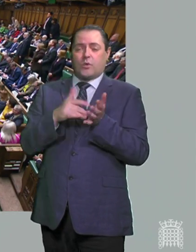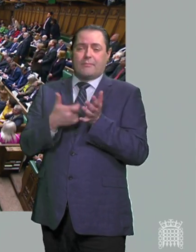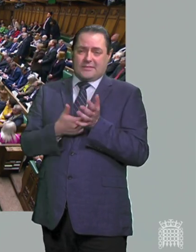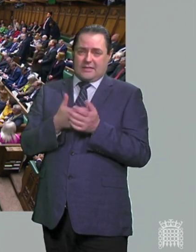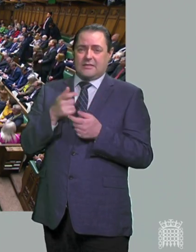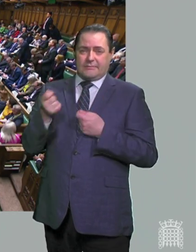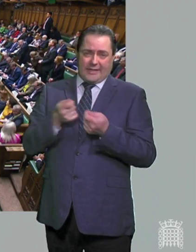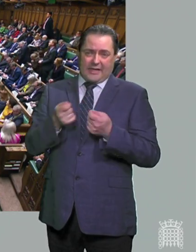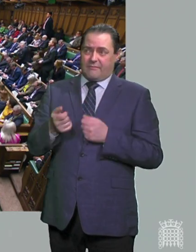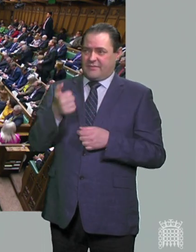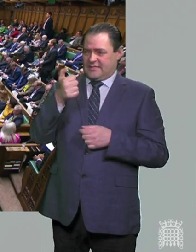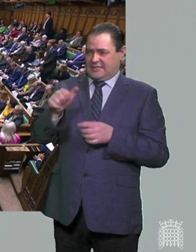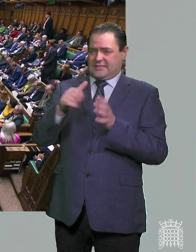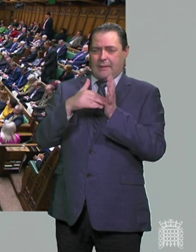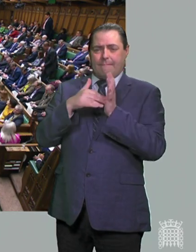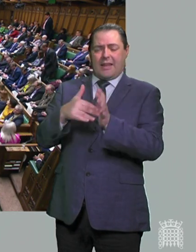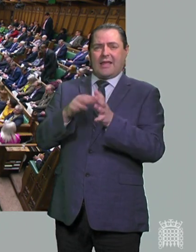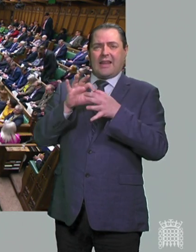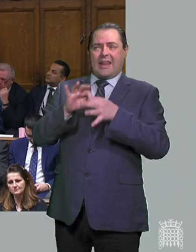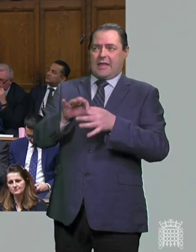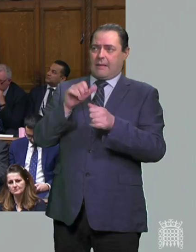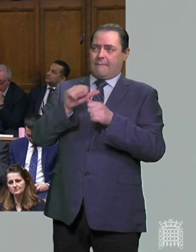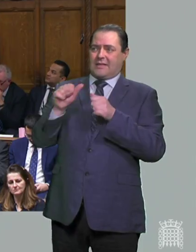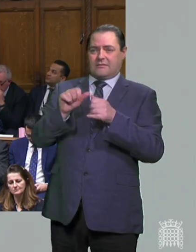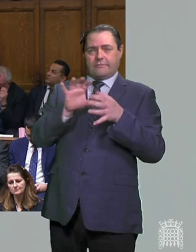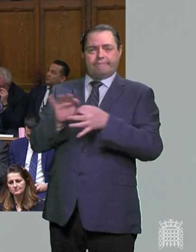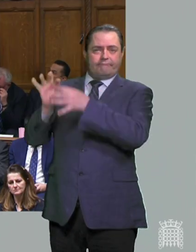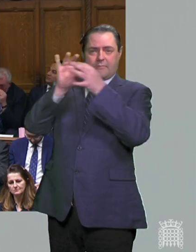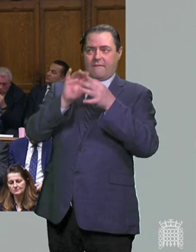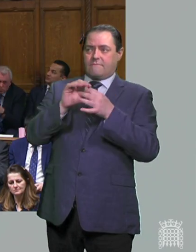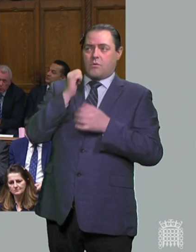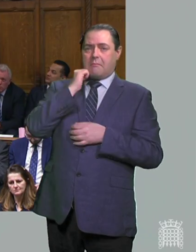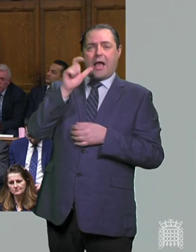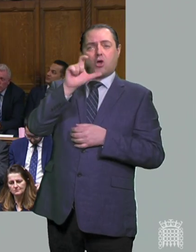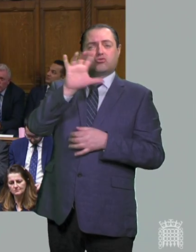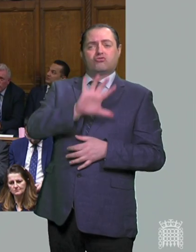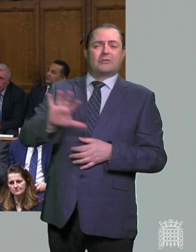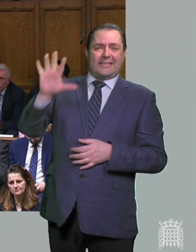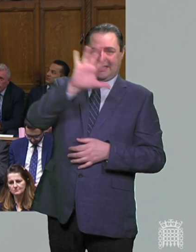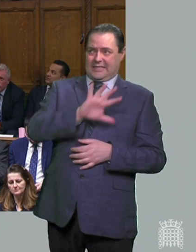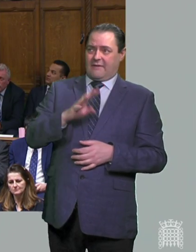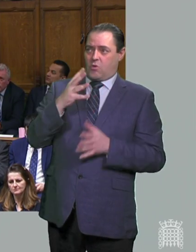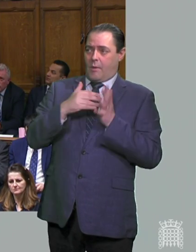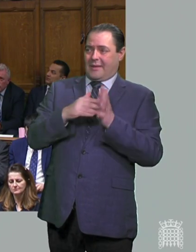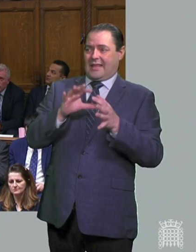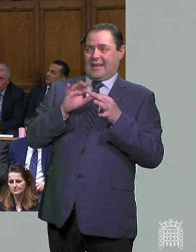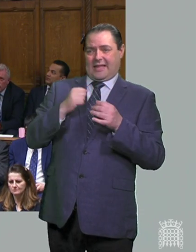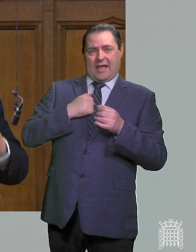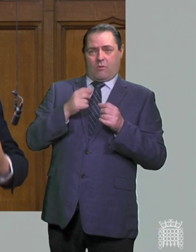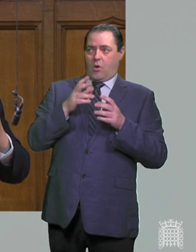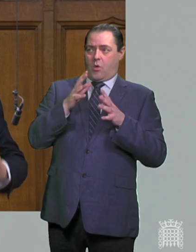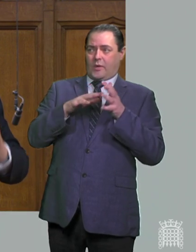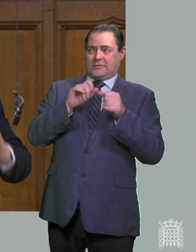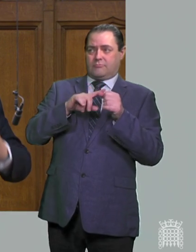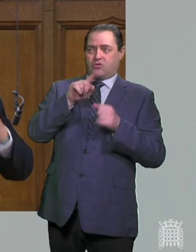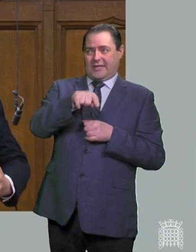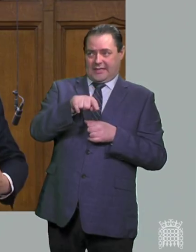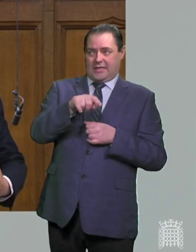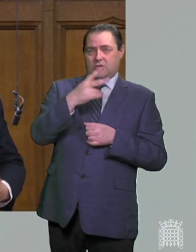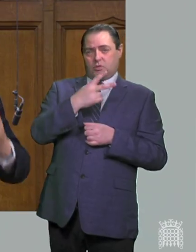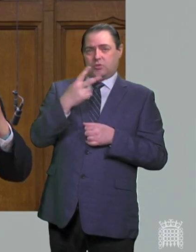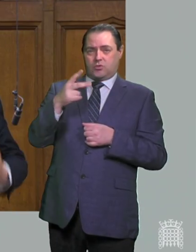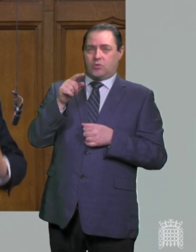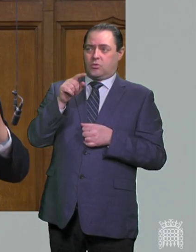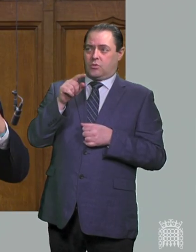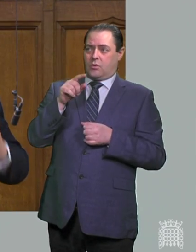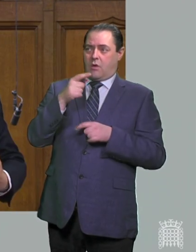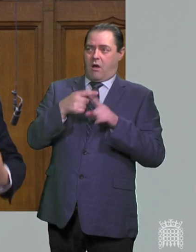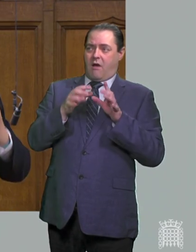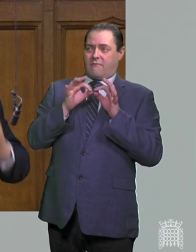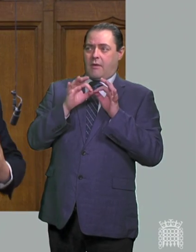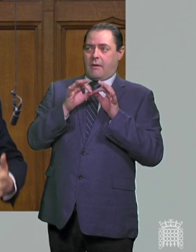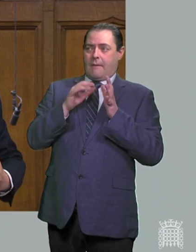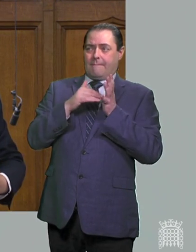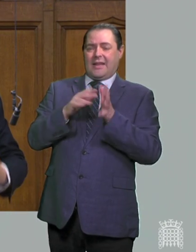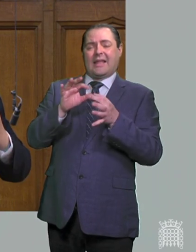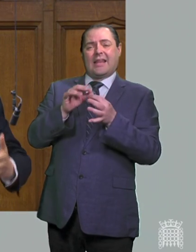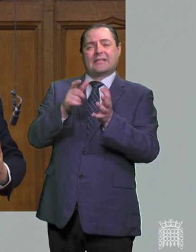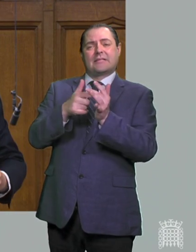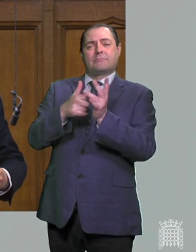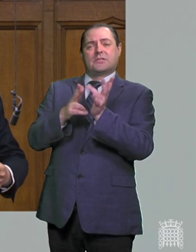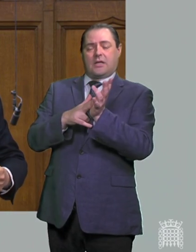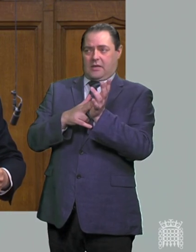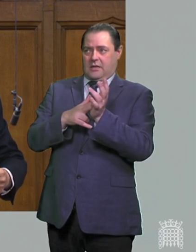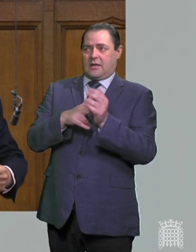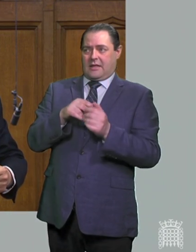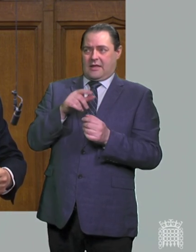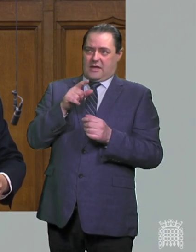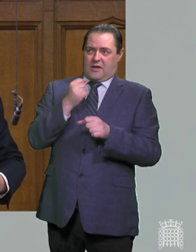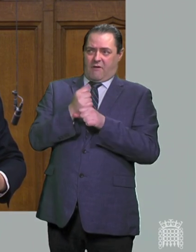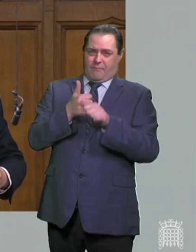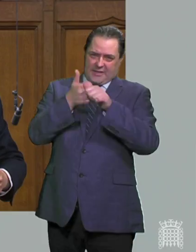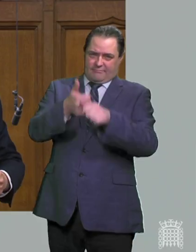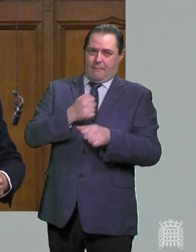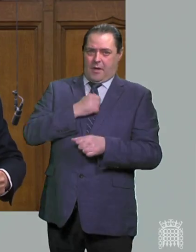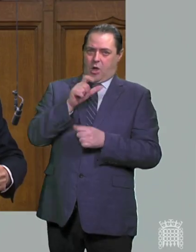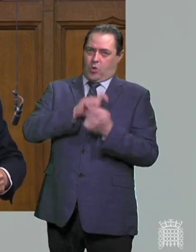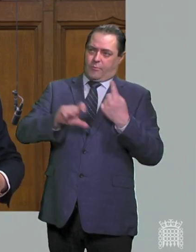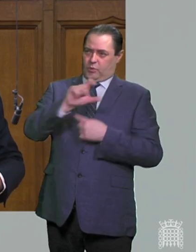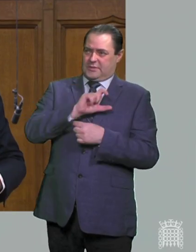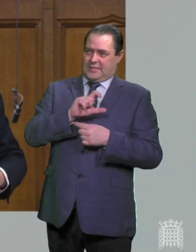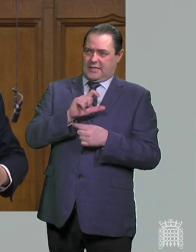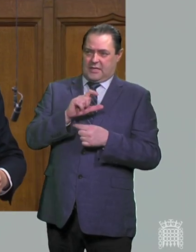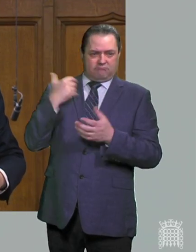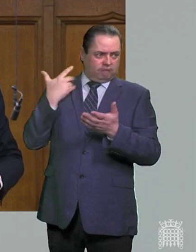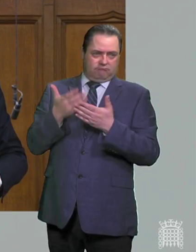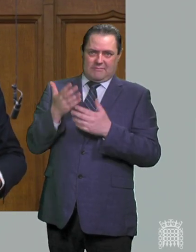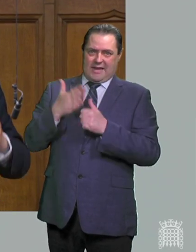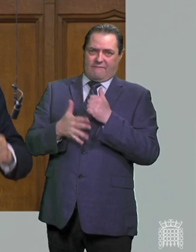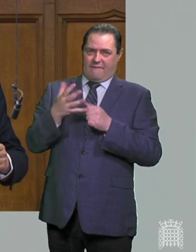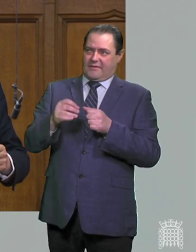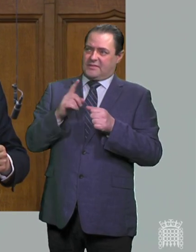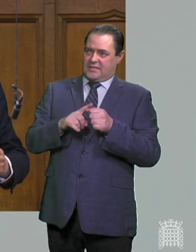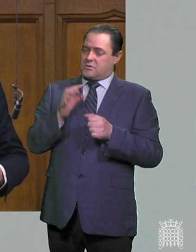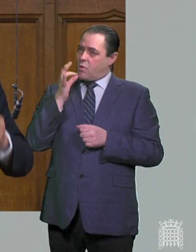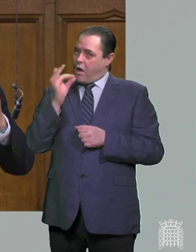With £60 million to improve transport links from Wednesbury to the rest of the Black Country, £4 million for Wednesbury high street, and last week, in the most important part of the Budget, the £22.5 million to level up Tipton town centre, the Government have put a vote of confidence in my communities, one they have not had for nearly 50 years.